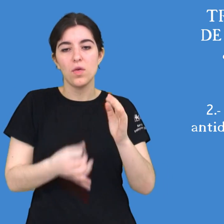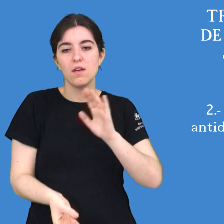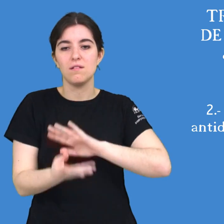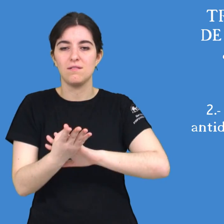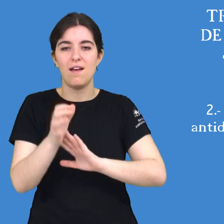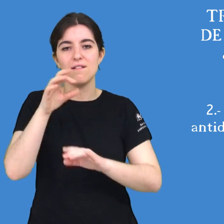crear